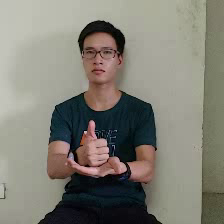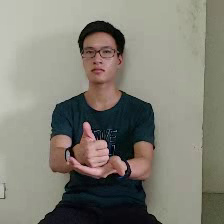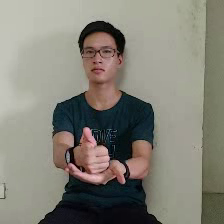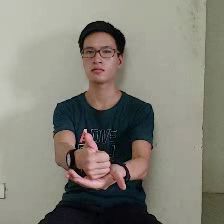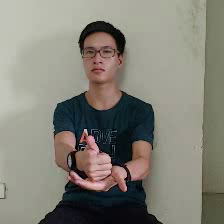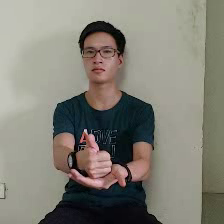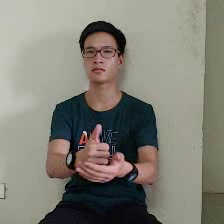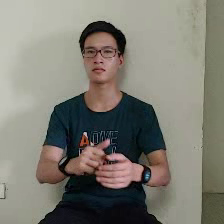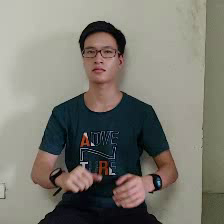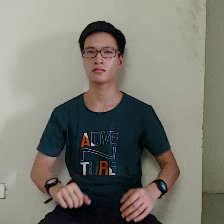Giúp